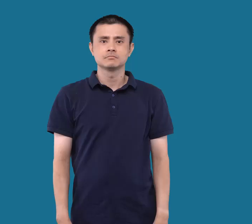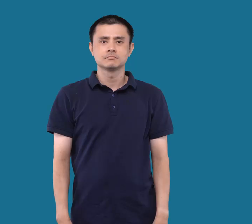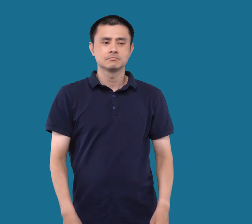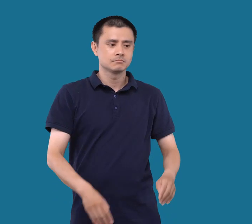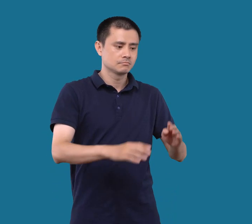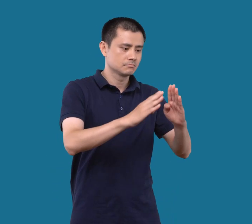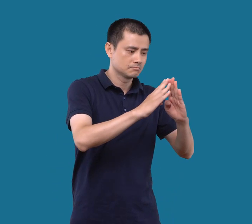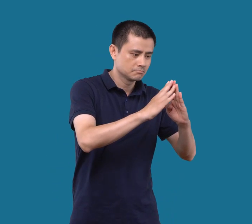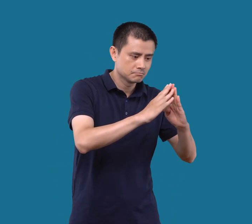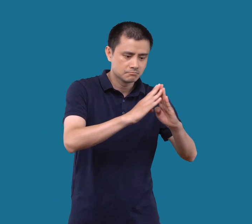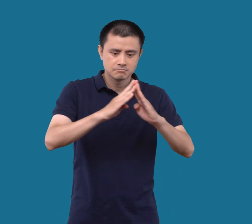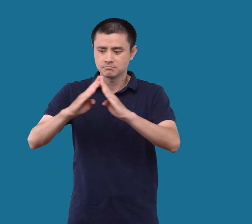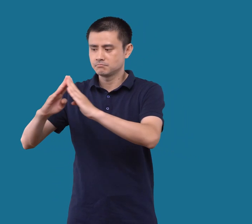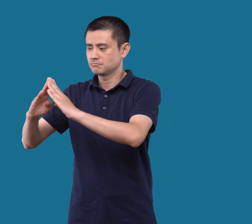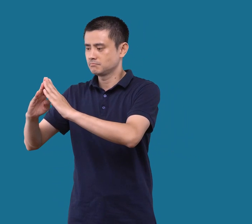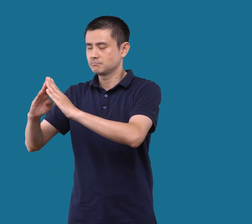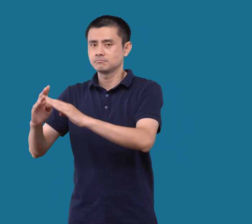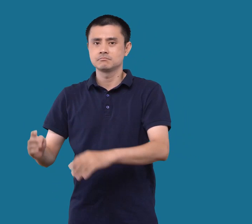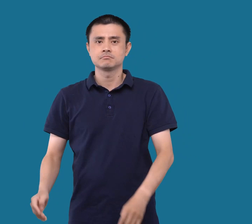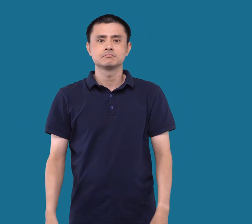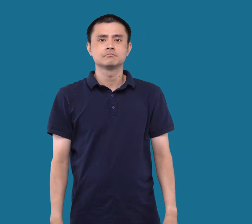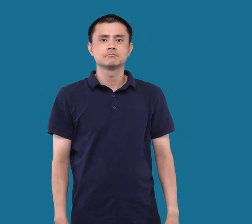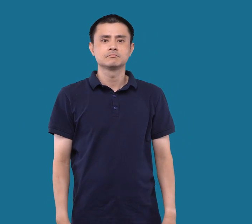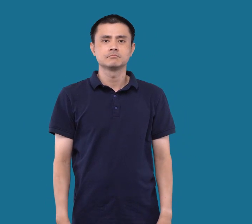dãy nhà